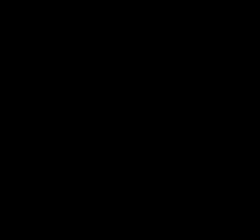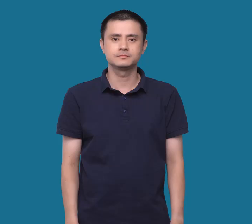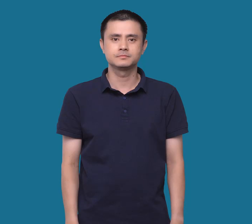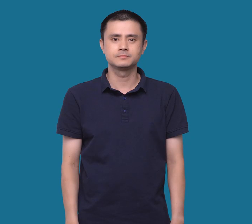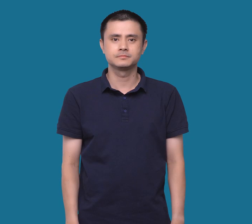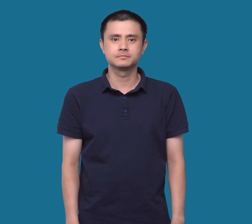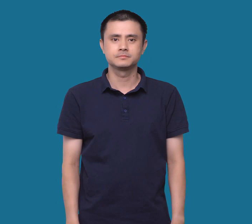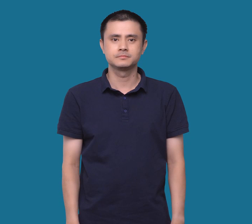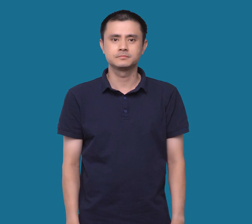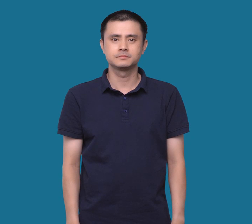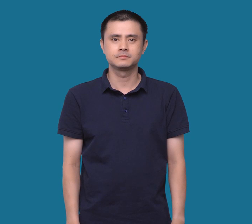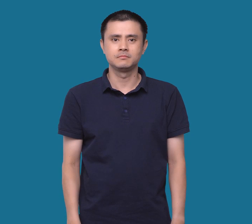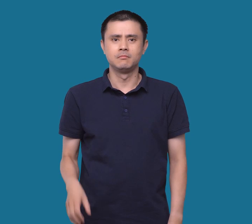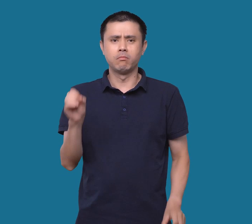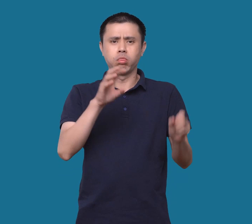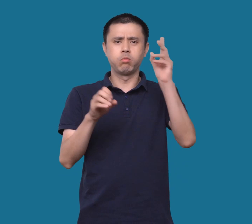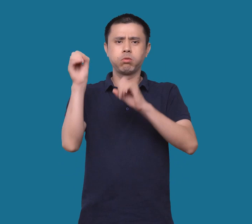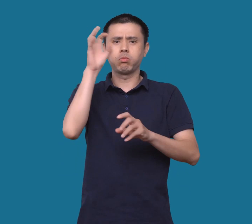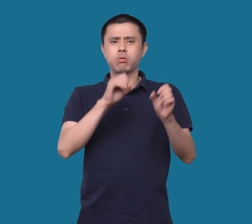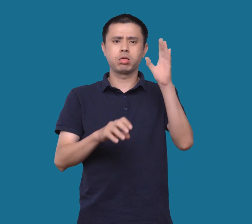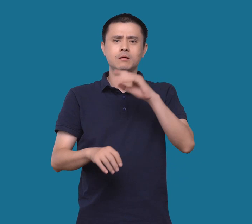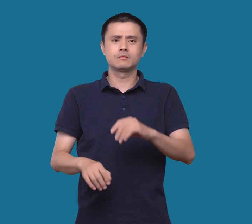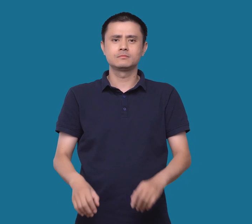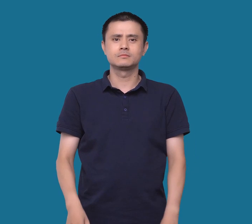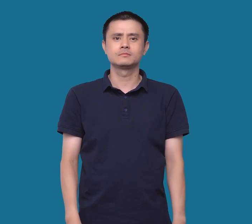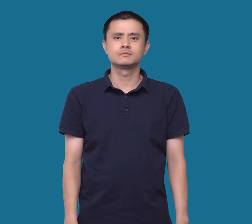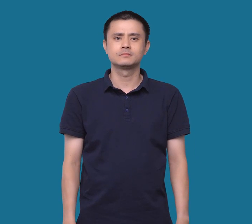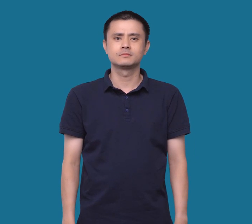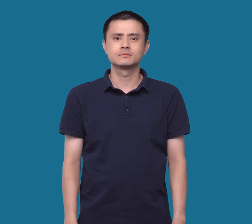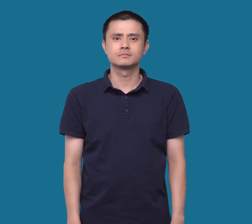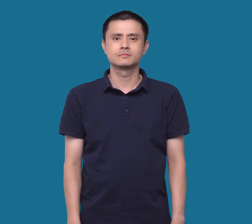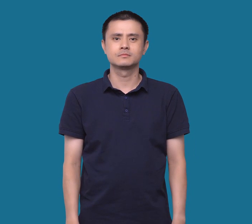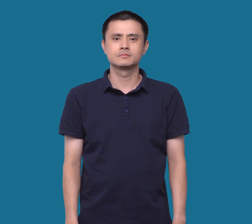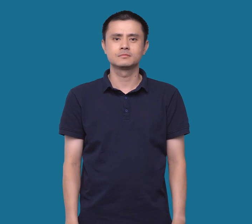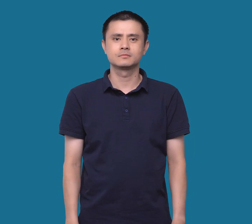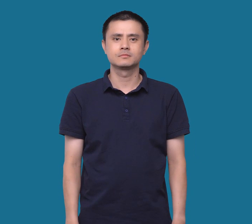cầu kì